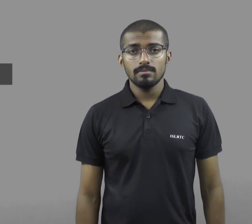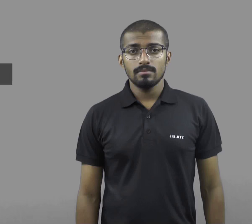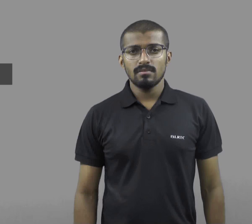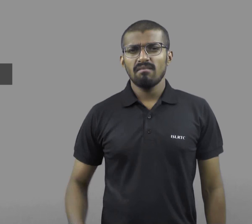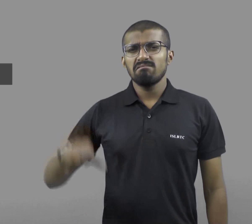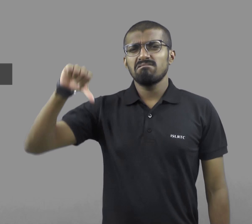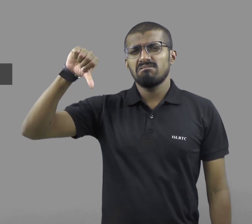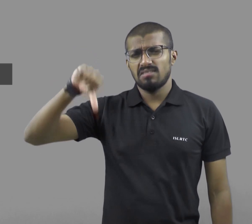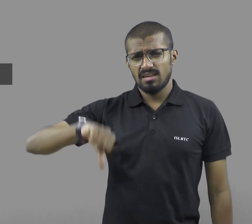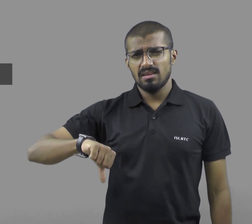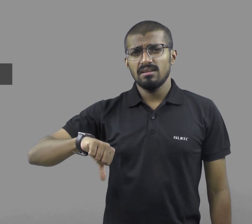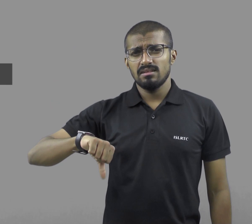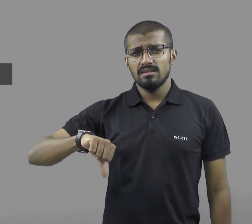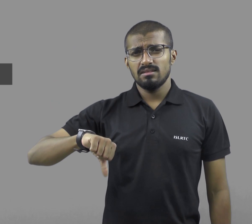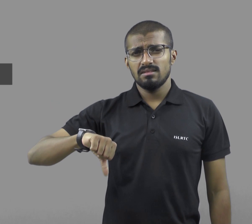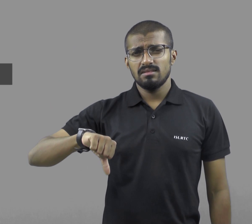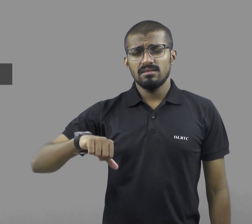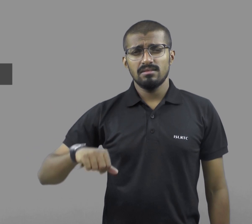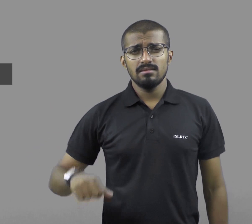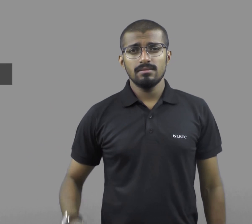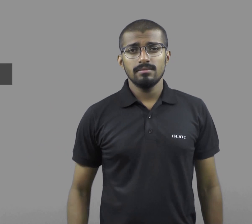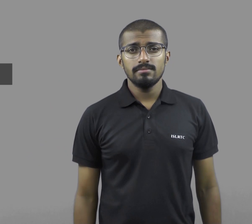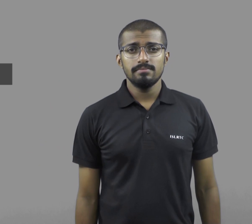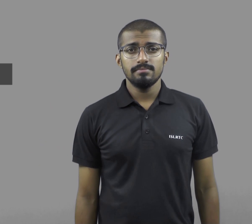Fail Unsuccessful